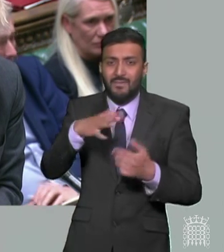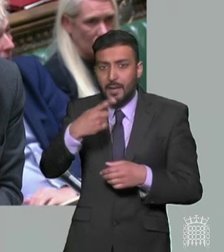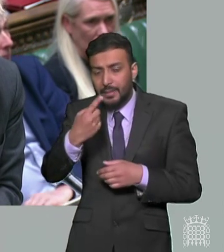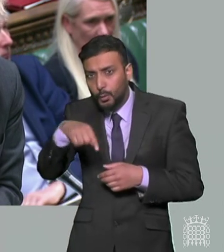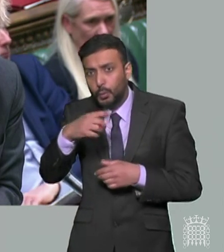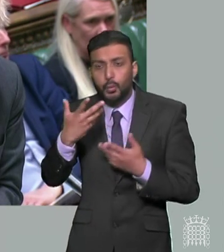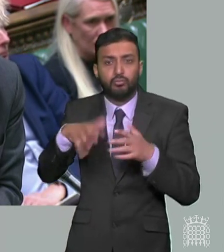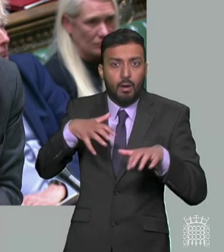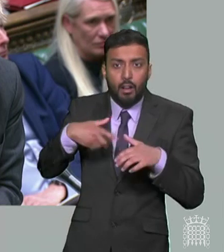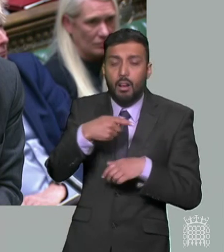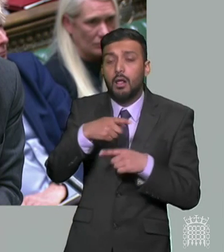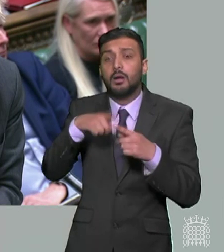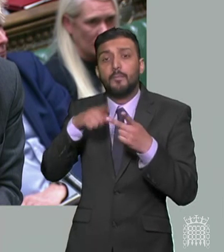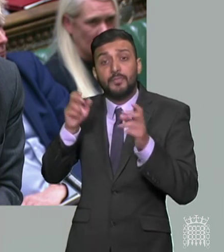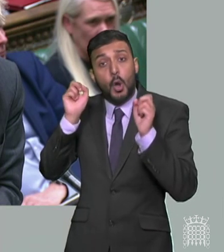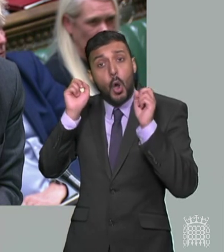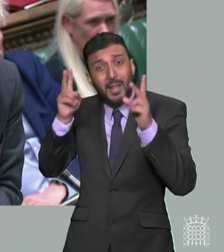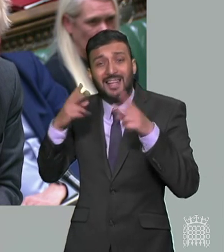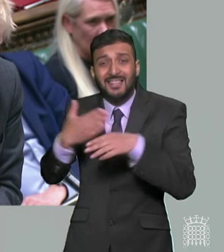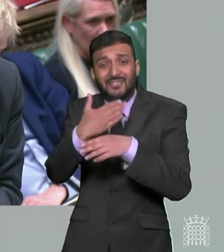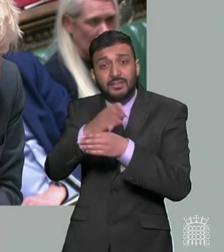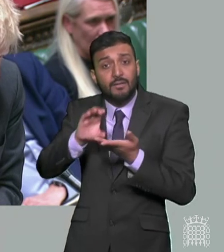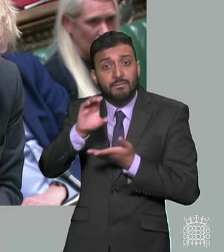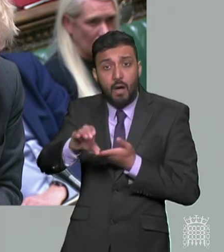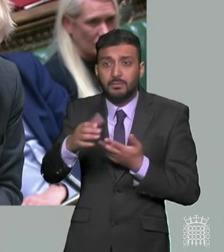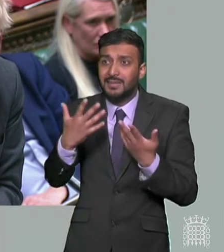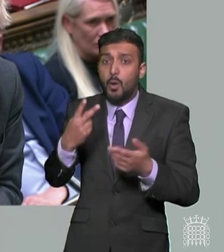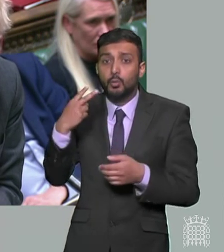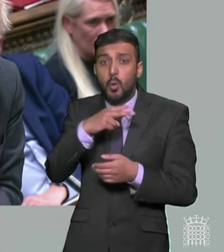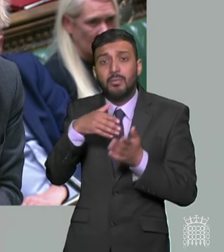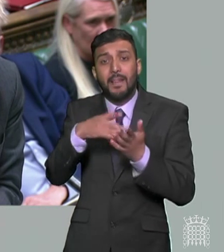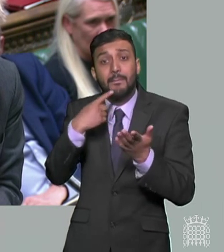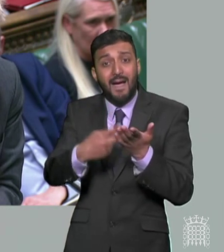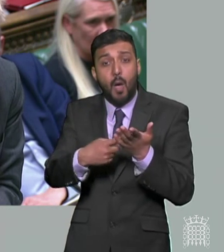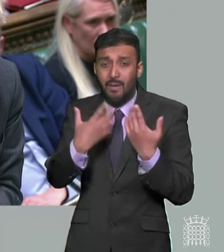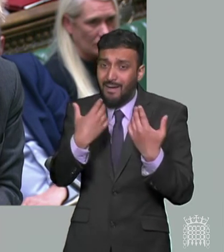The holiday activities fund, now running at £200 million, is there as well.